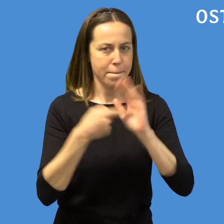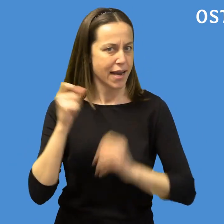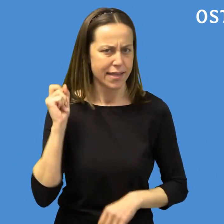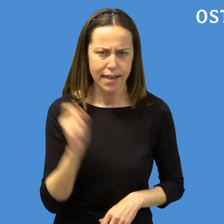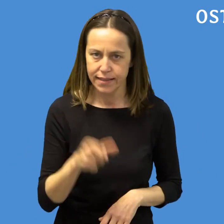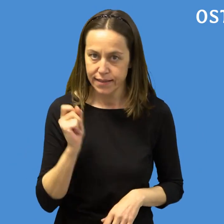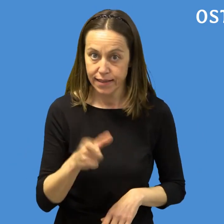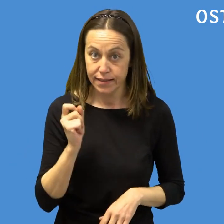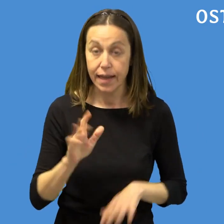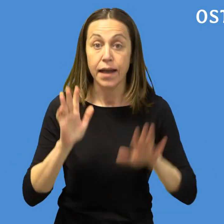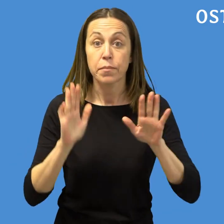frecuente